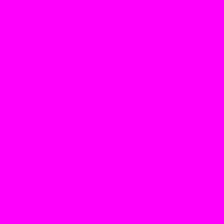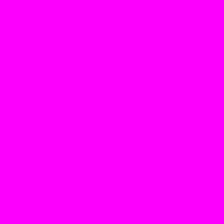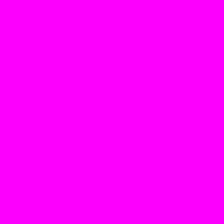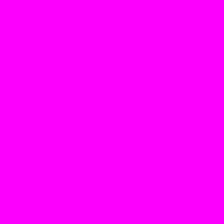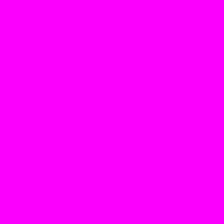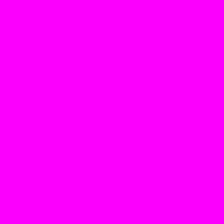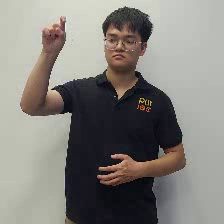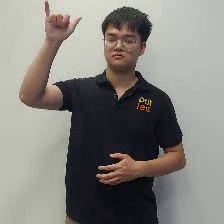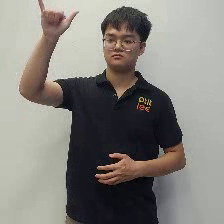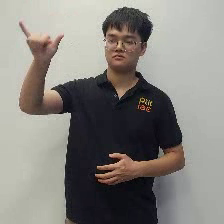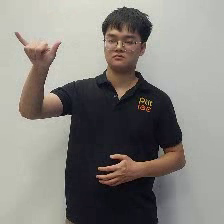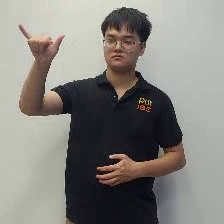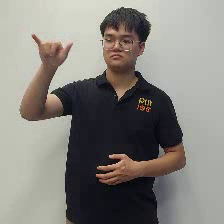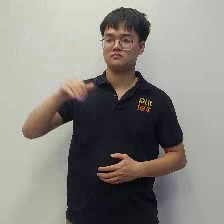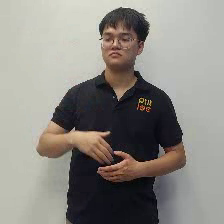Đồng ý